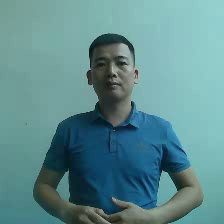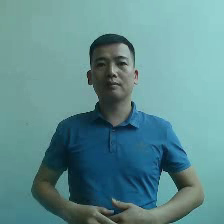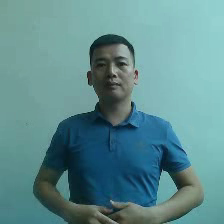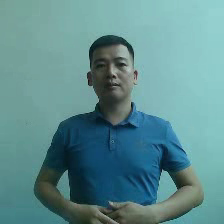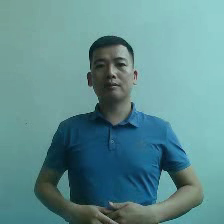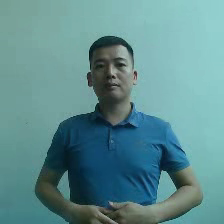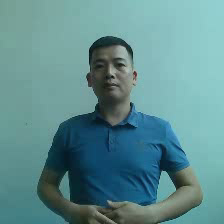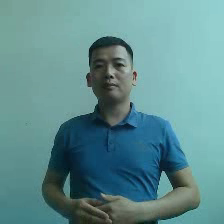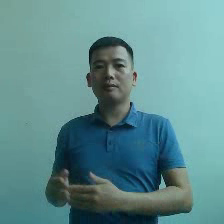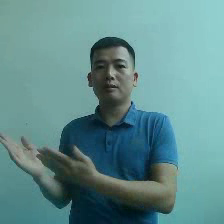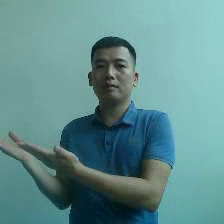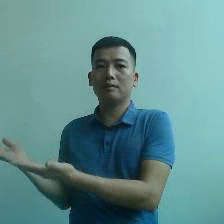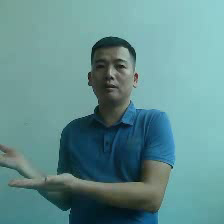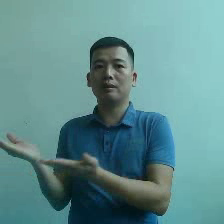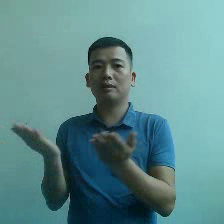Mời vào